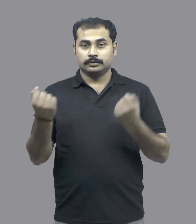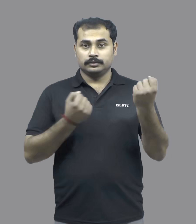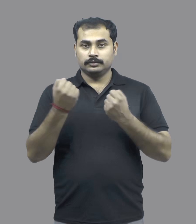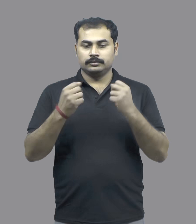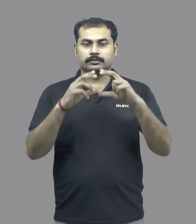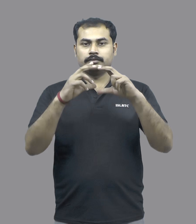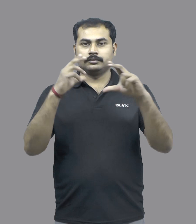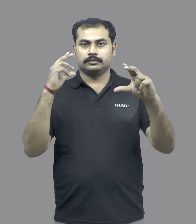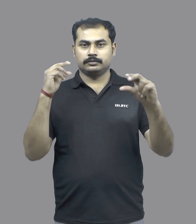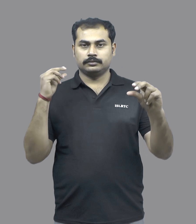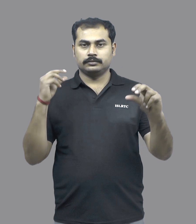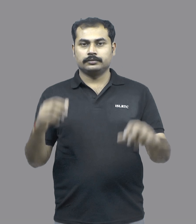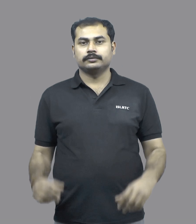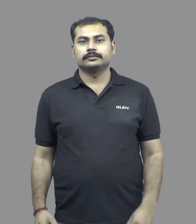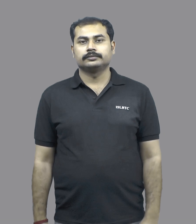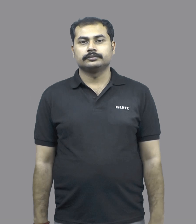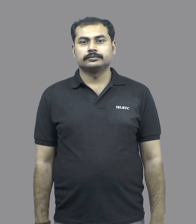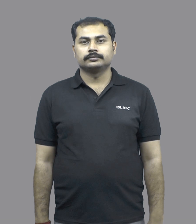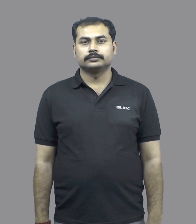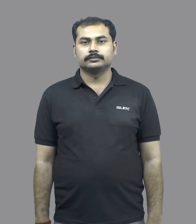Car